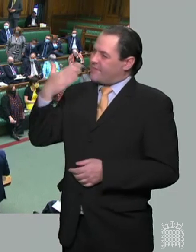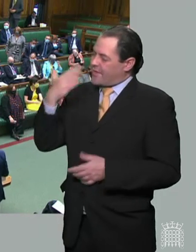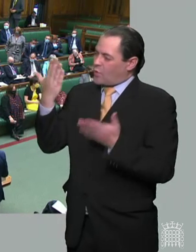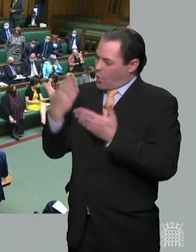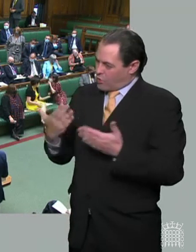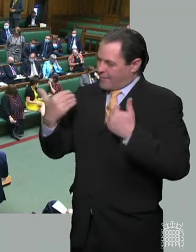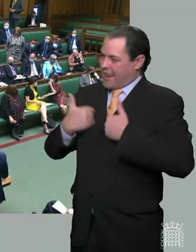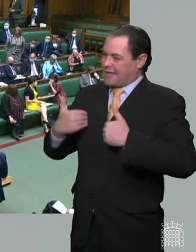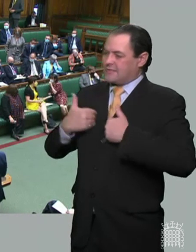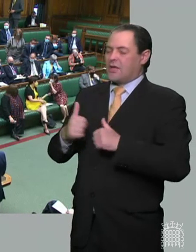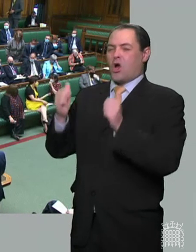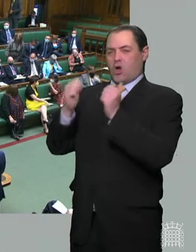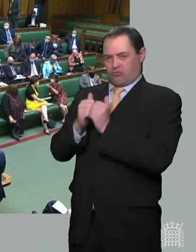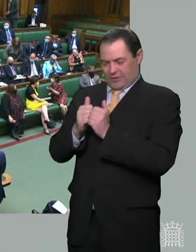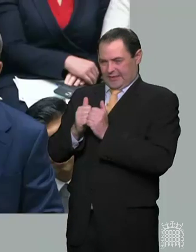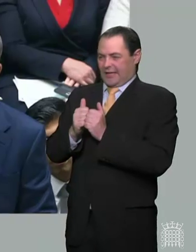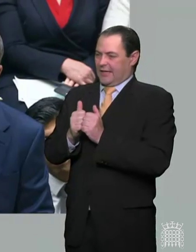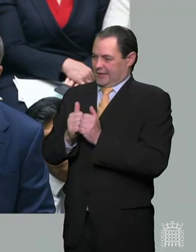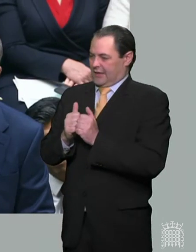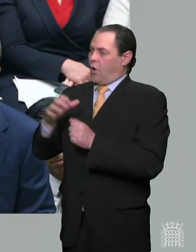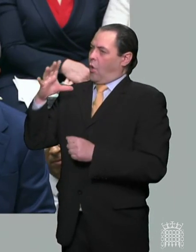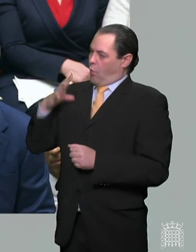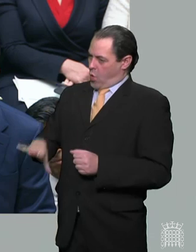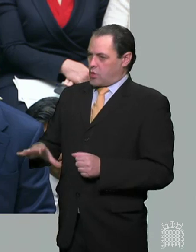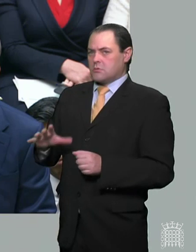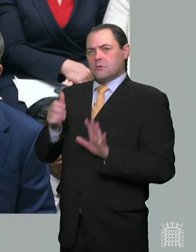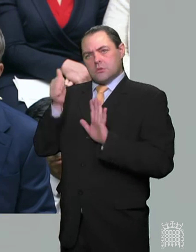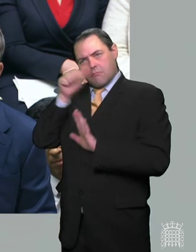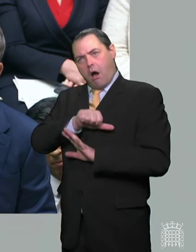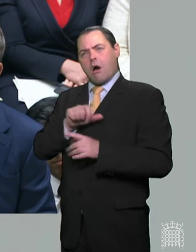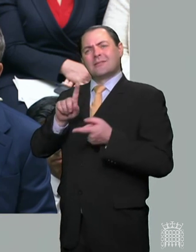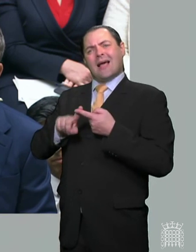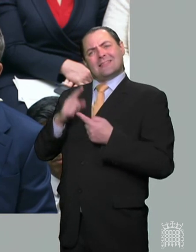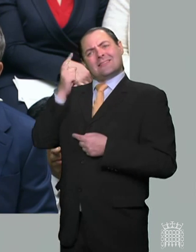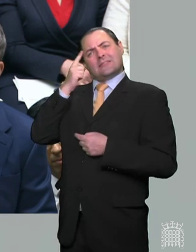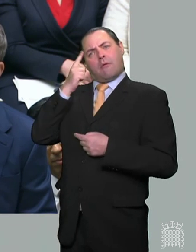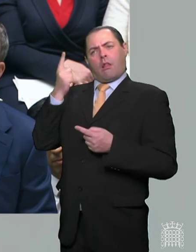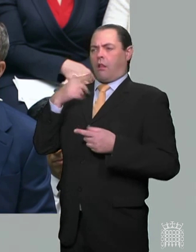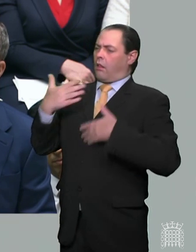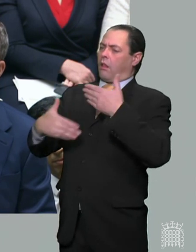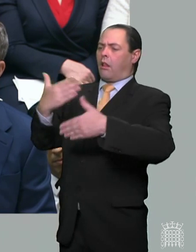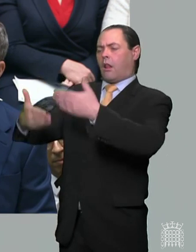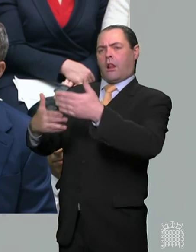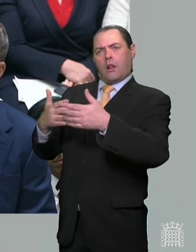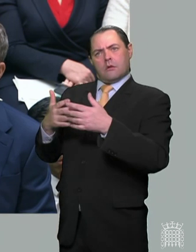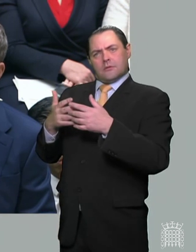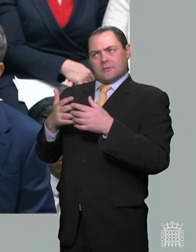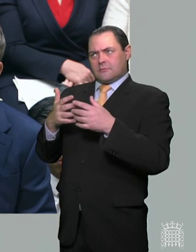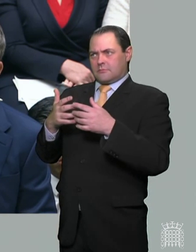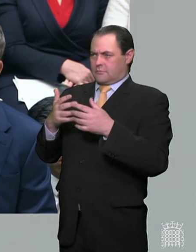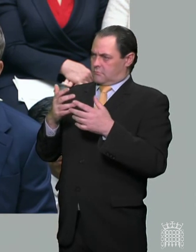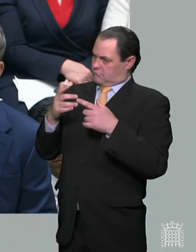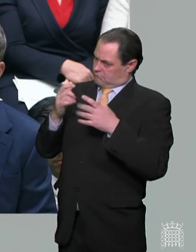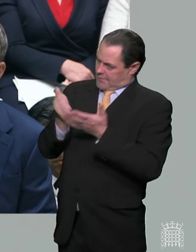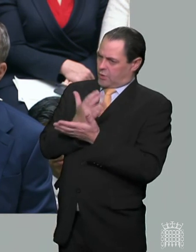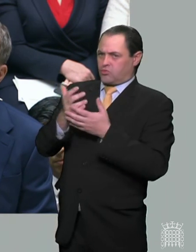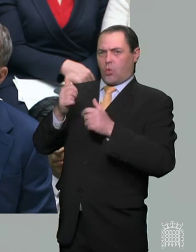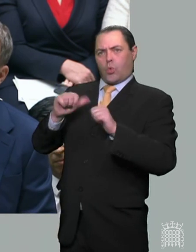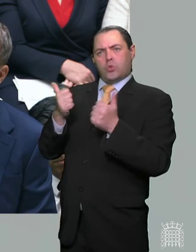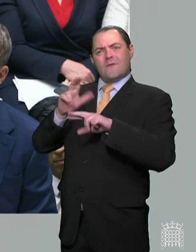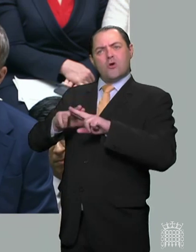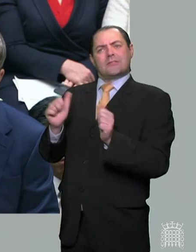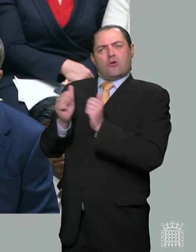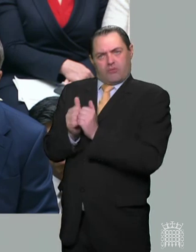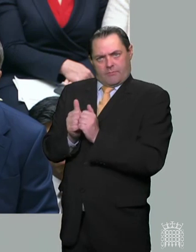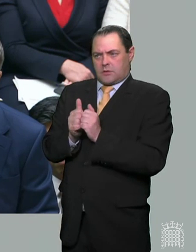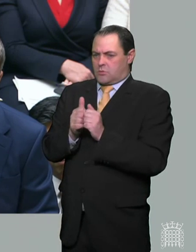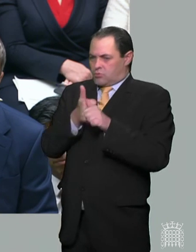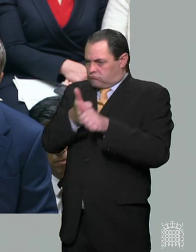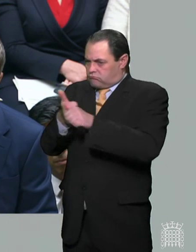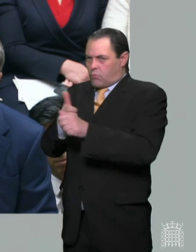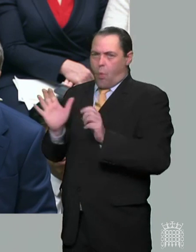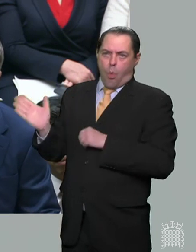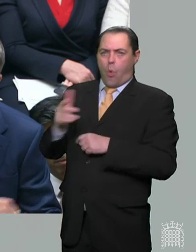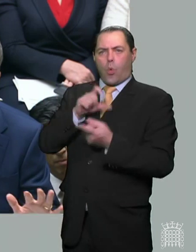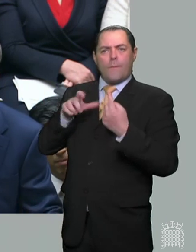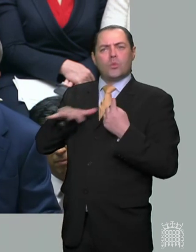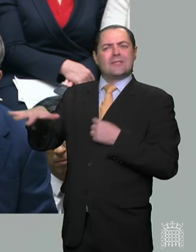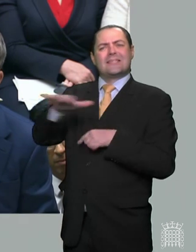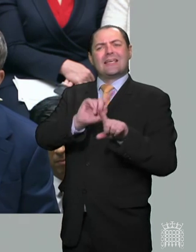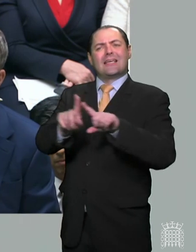We absolutely agree that having a smart and pragmatic approach is the only way that we will be able to uphold the Good Friday agreement for all communities in Northern Ireland.